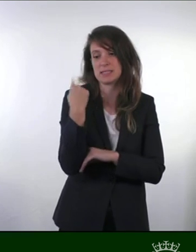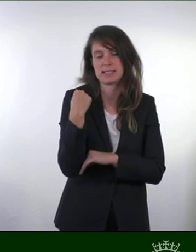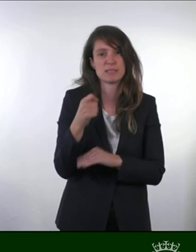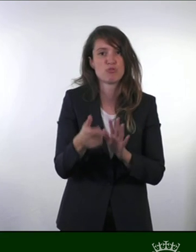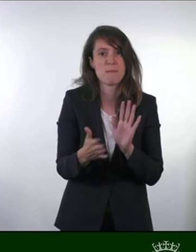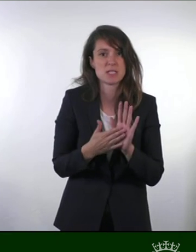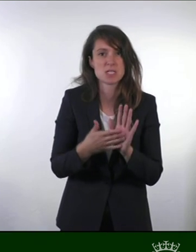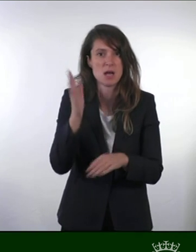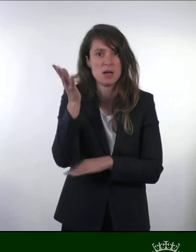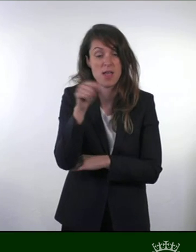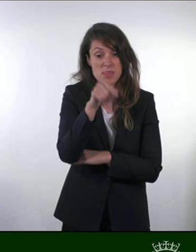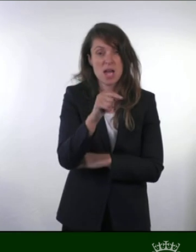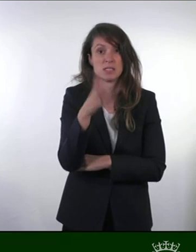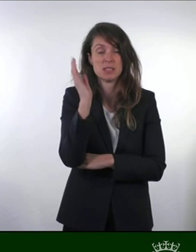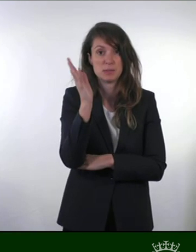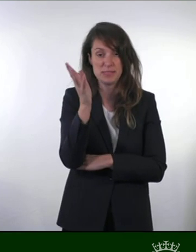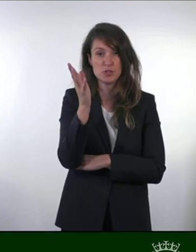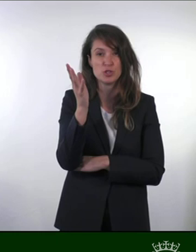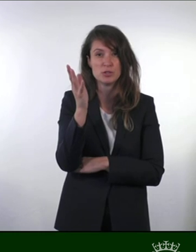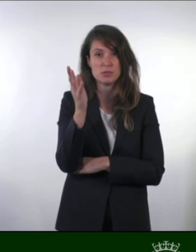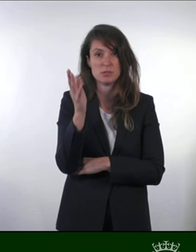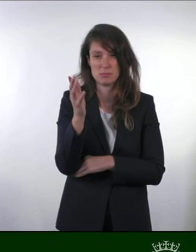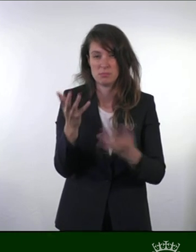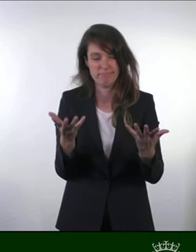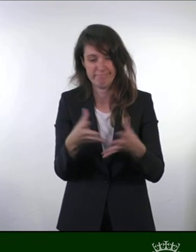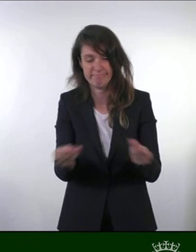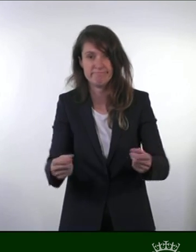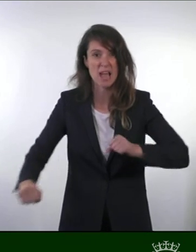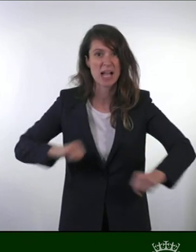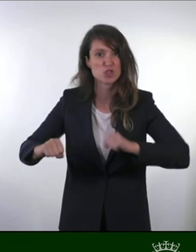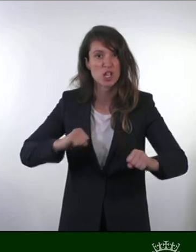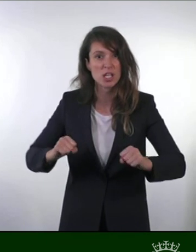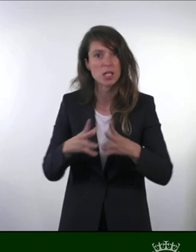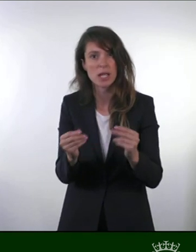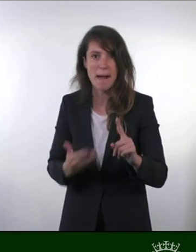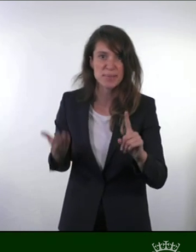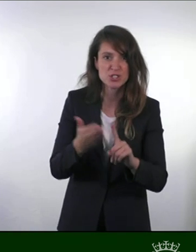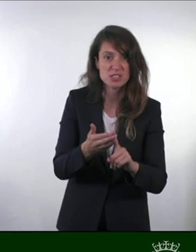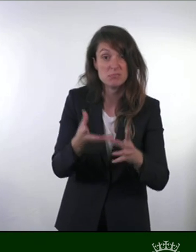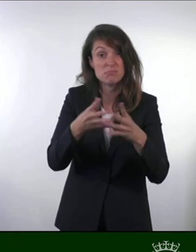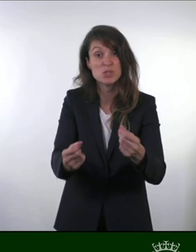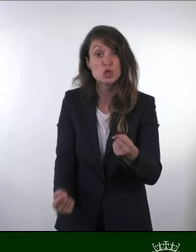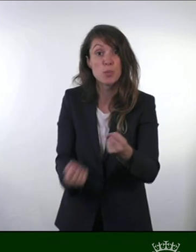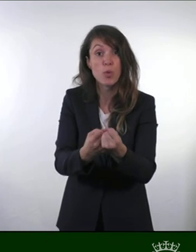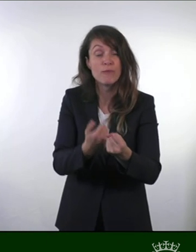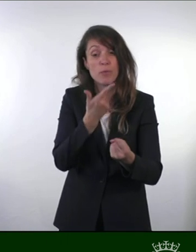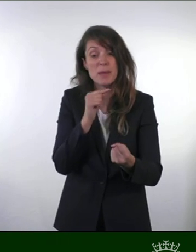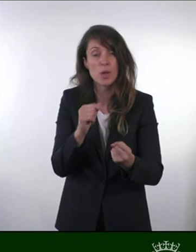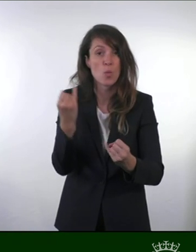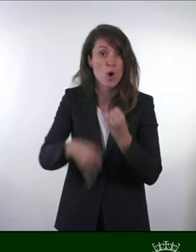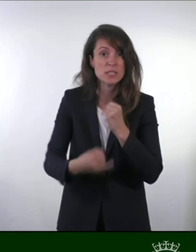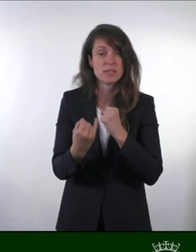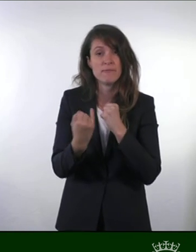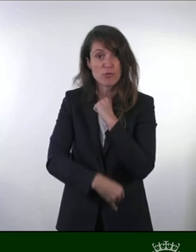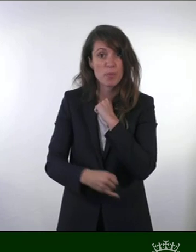It was a speech devoid of action, devoid of ambition and devoid of any support for the most vulnerable in our society.